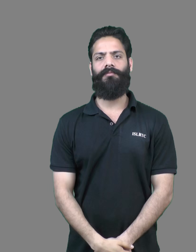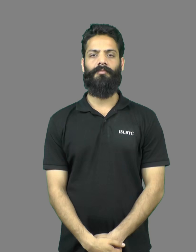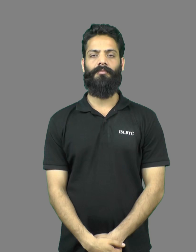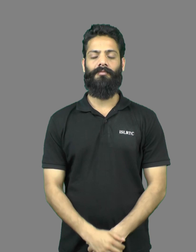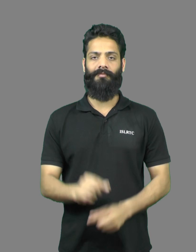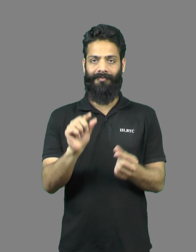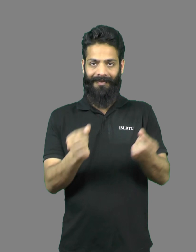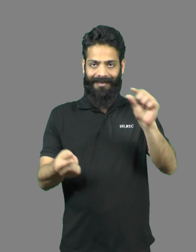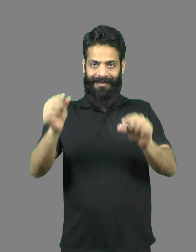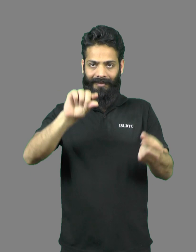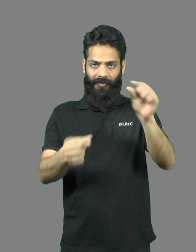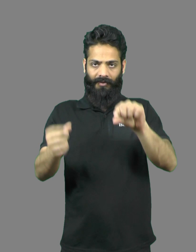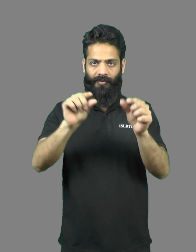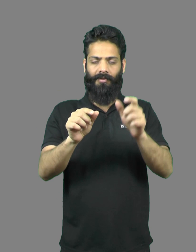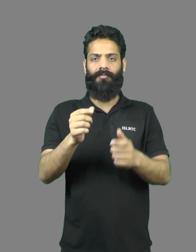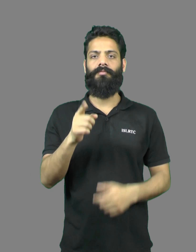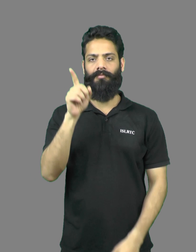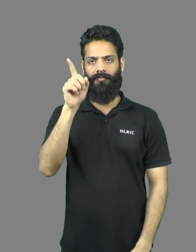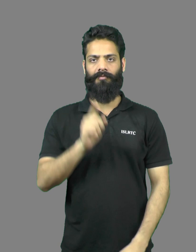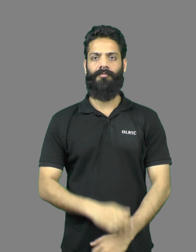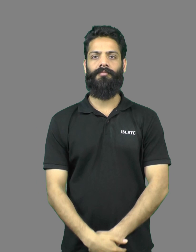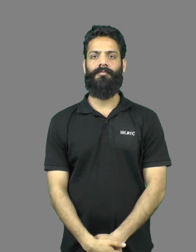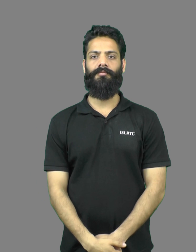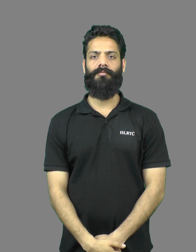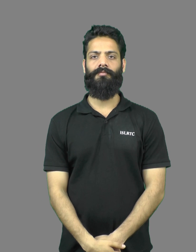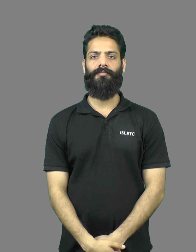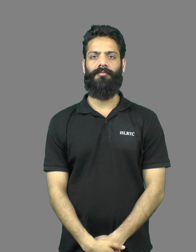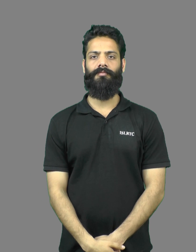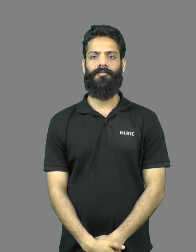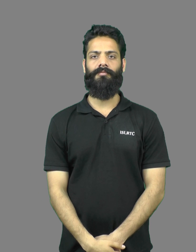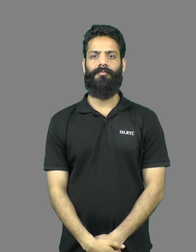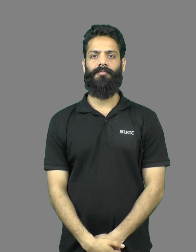Chemistry